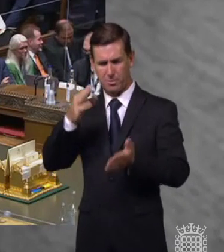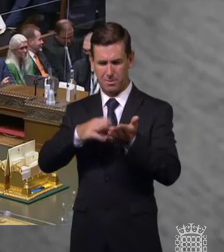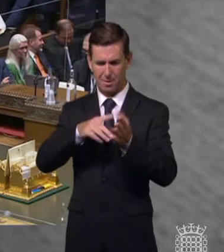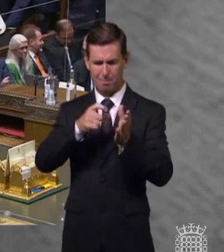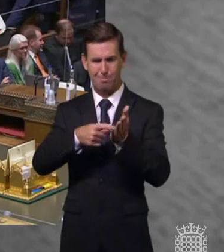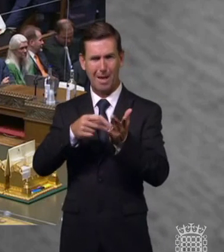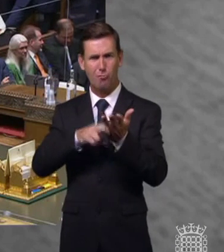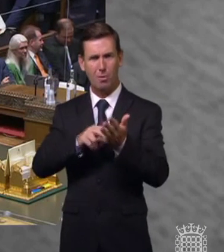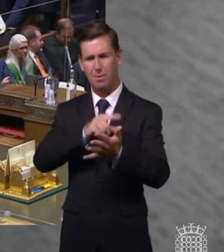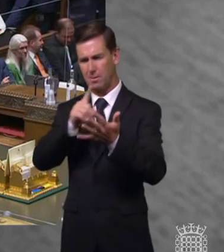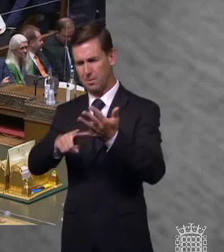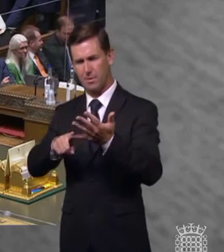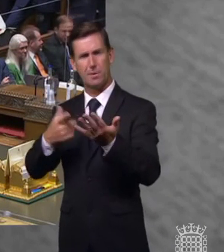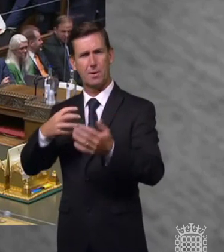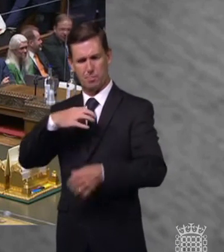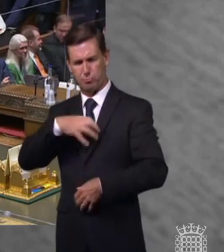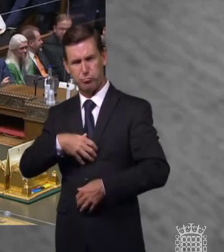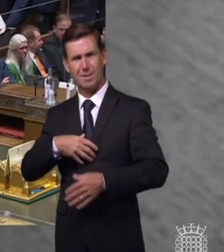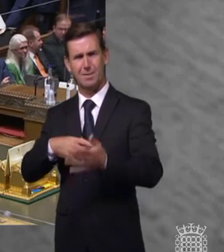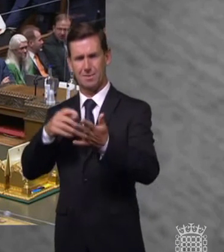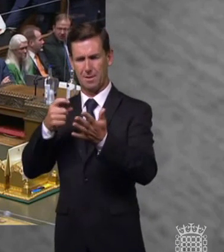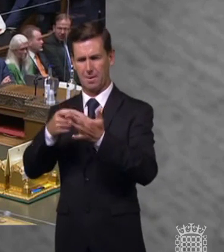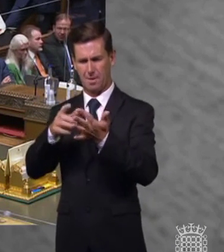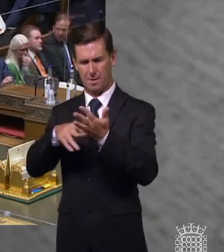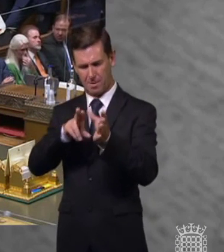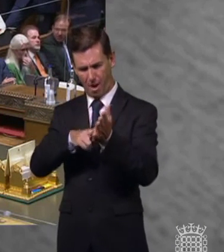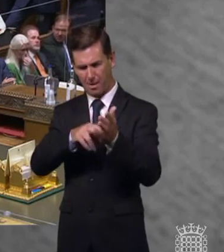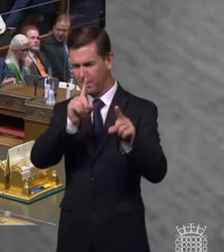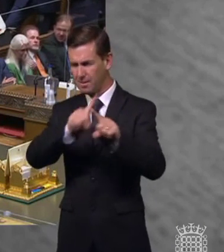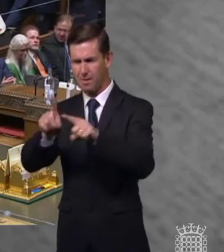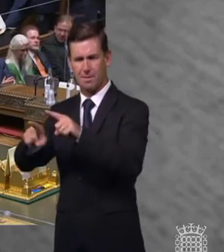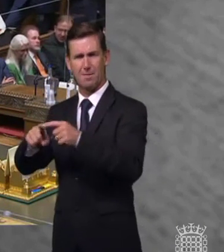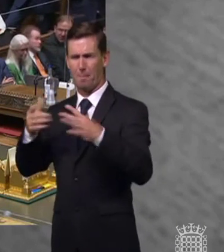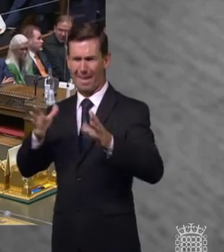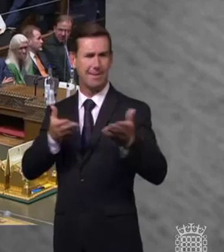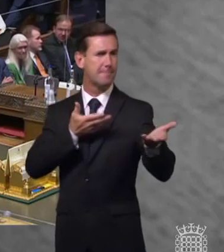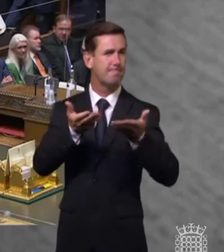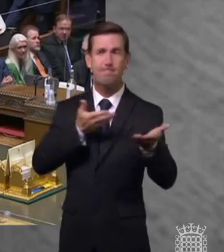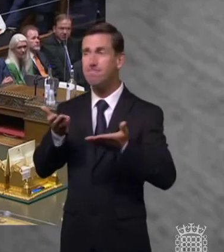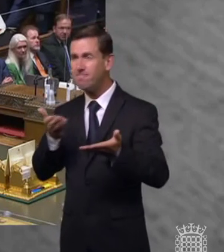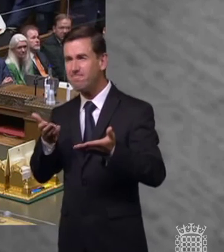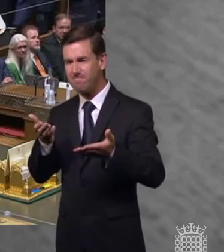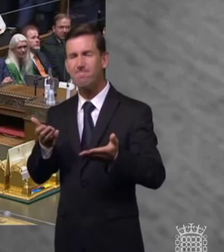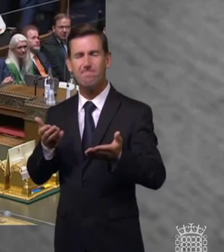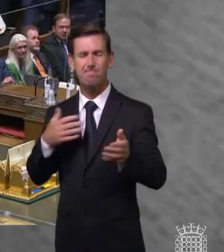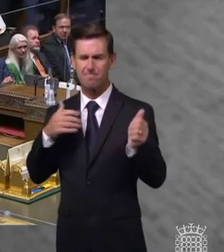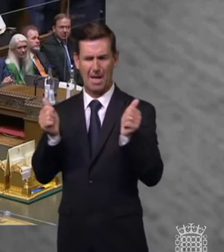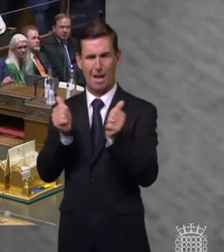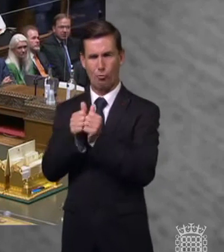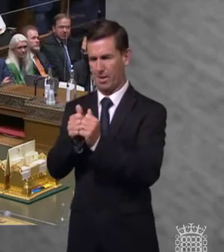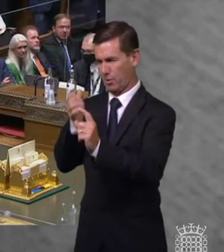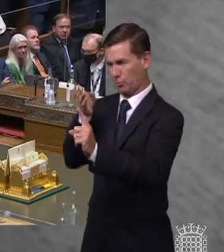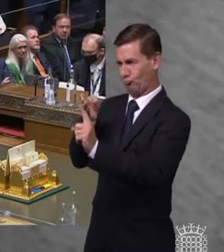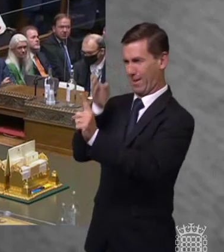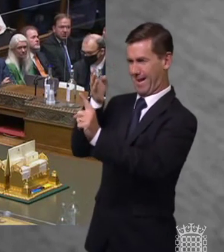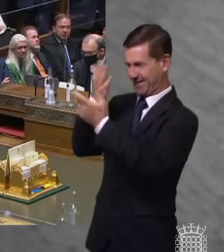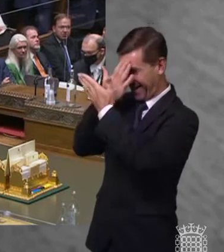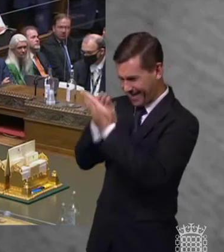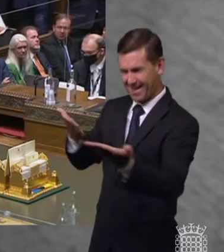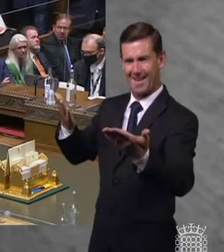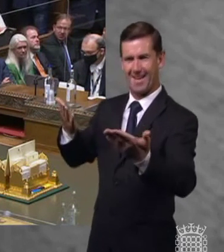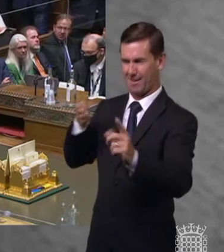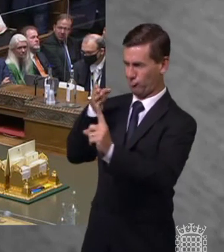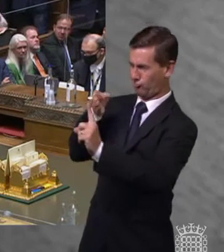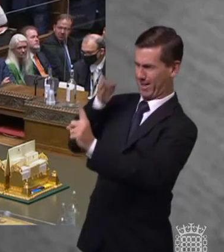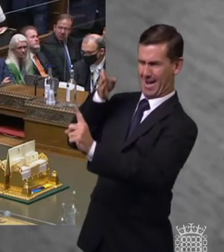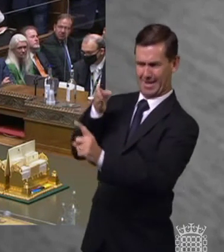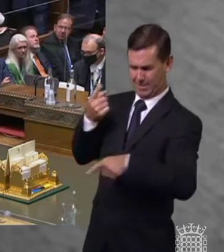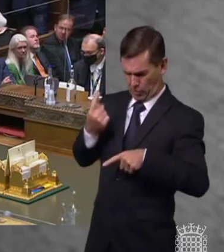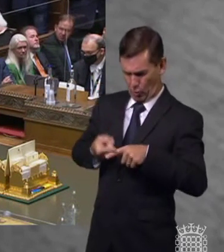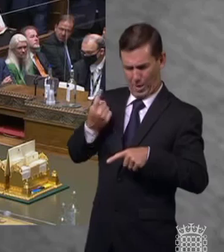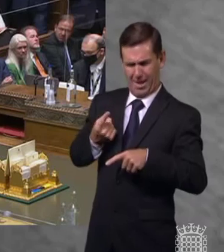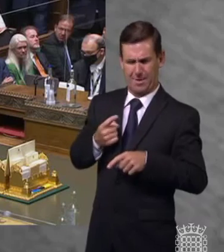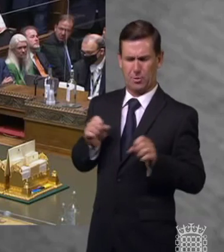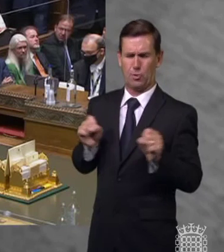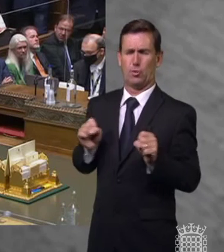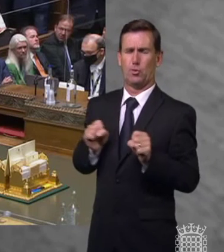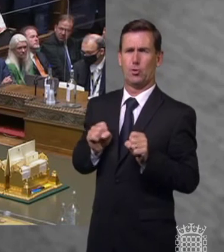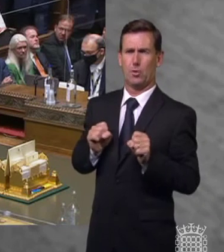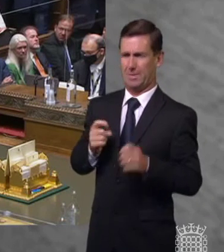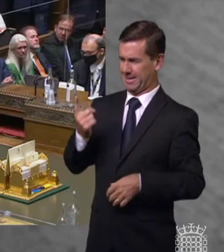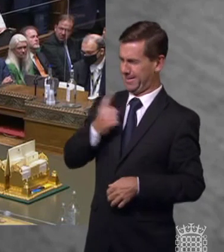We are clear, and we have agreed, that it would be a mistake for any country to recognise any new regime in Kabul prematurely or bilaterally.